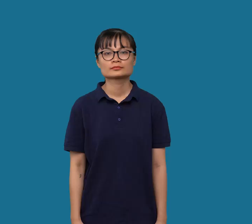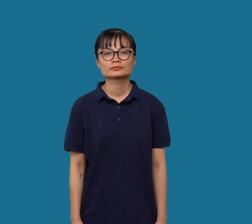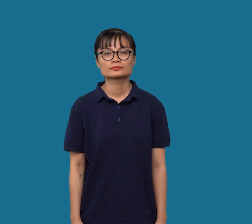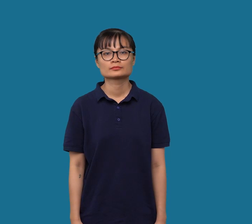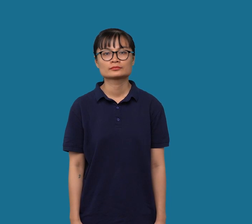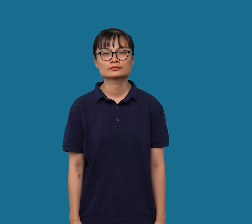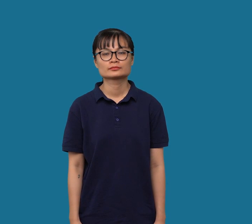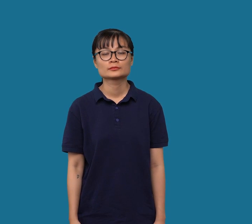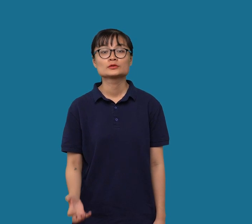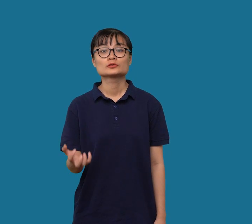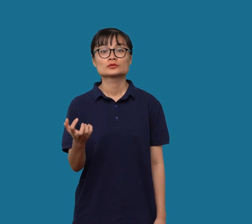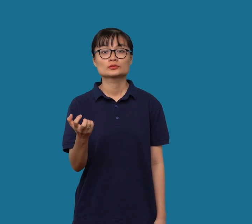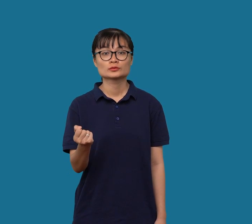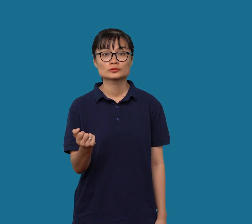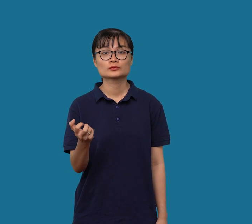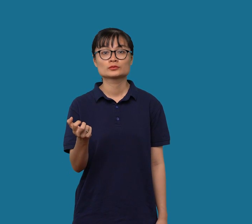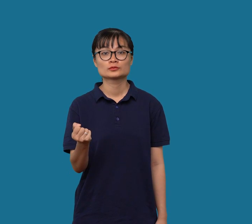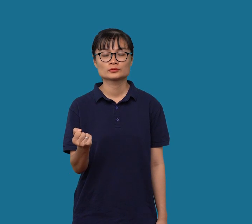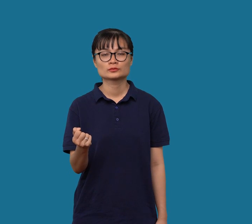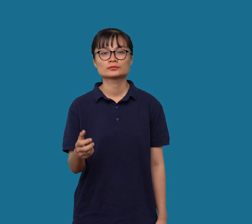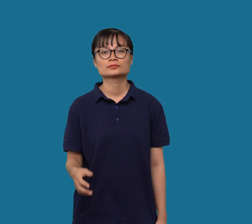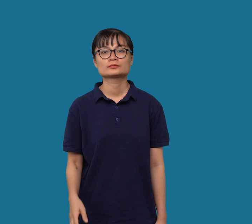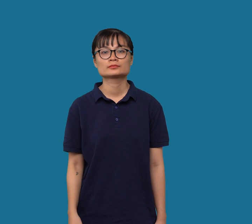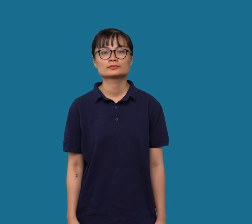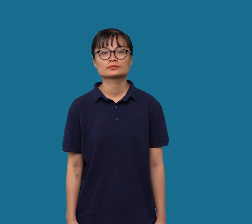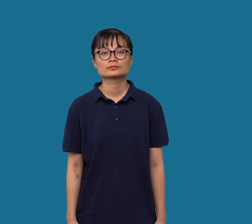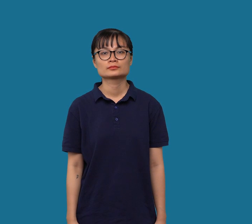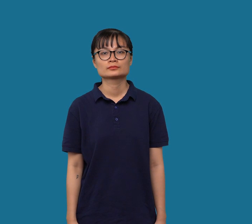xôi